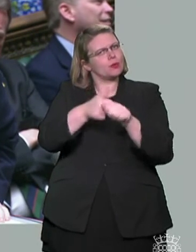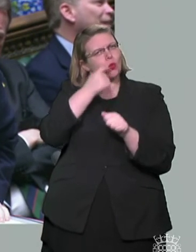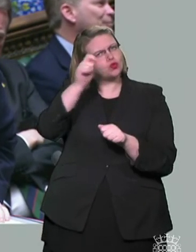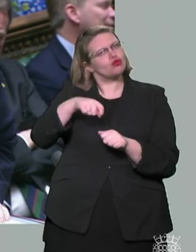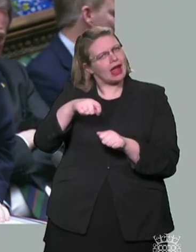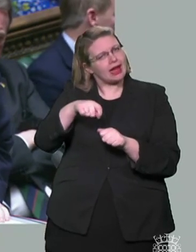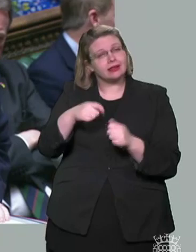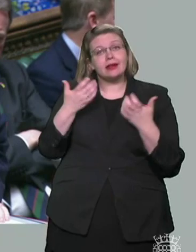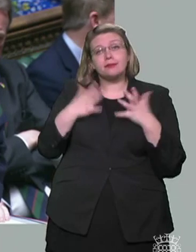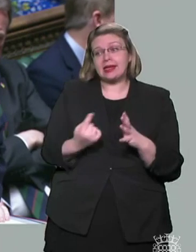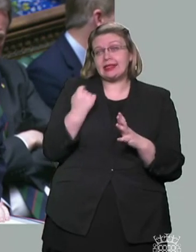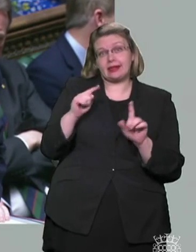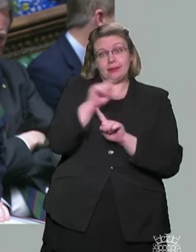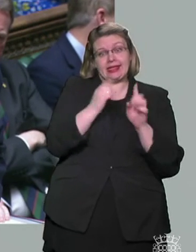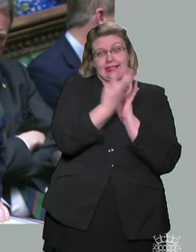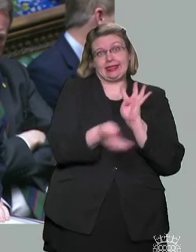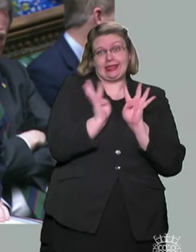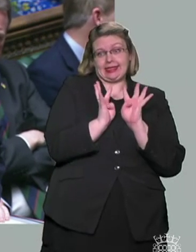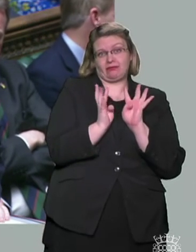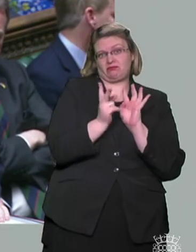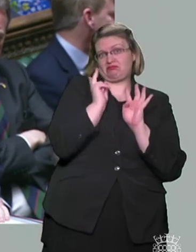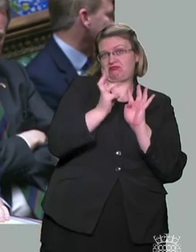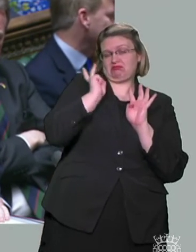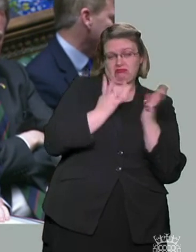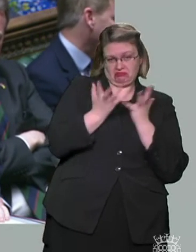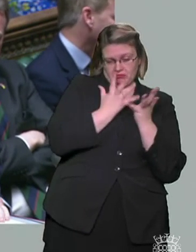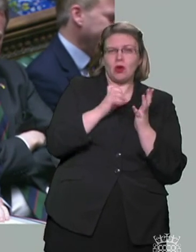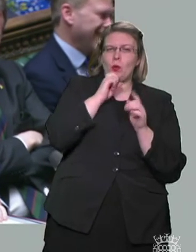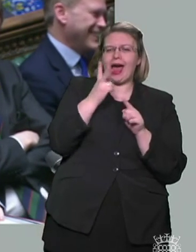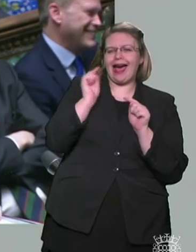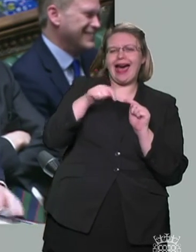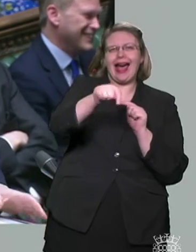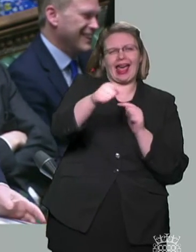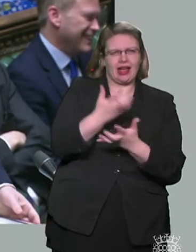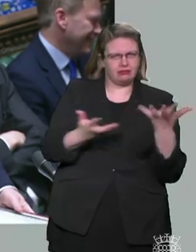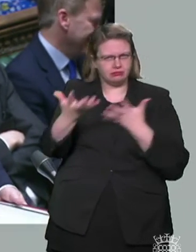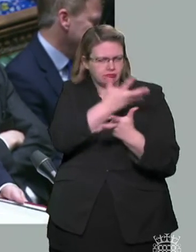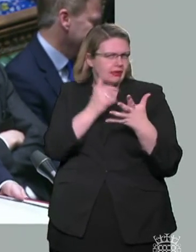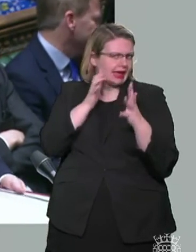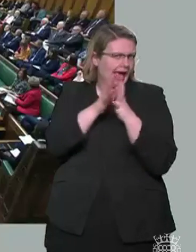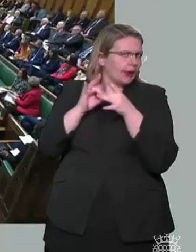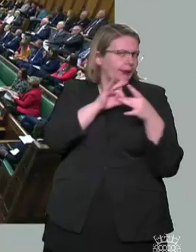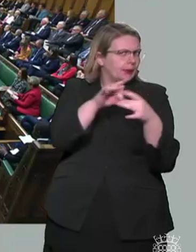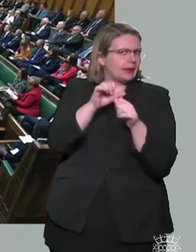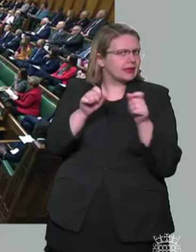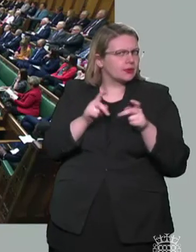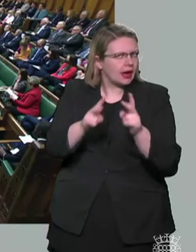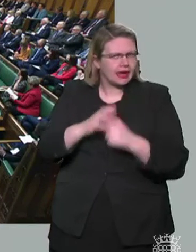We had a successful meeting a couple of weeks ago and will have further such meetings in the course of the next few weeks.